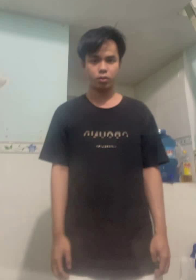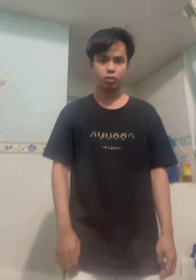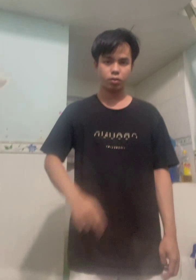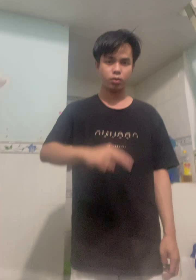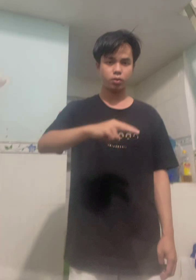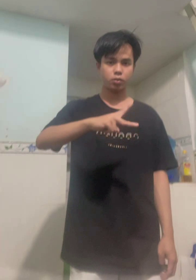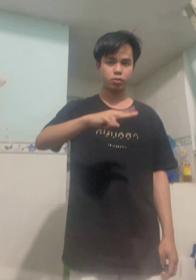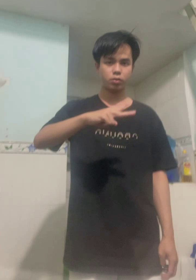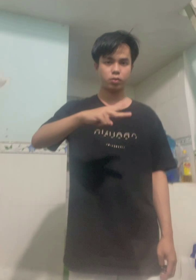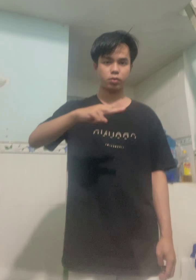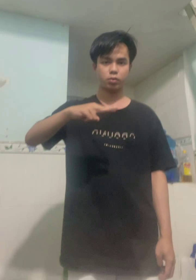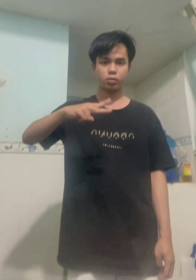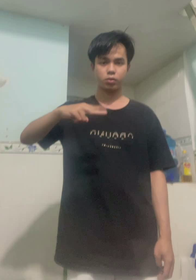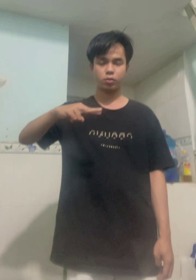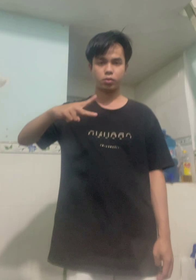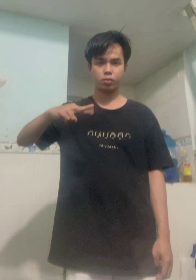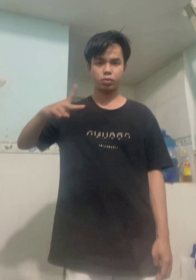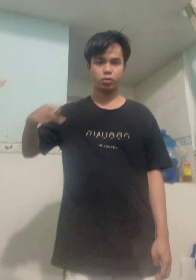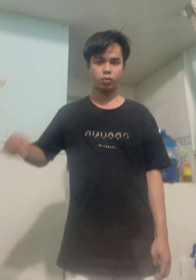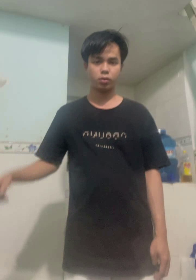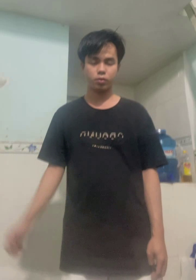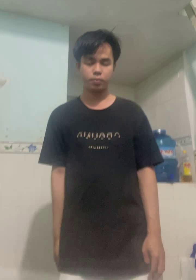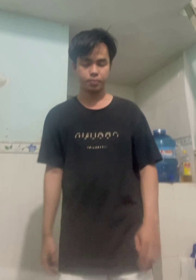boi